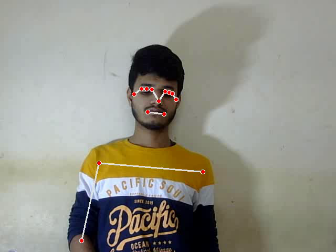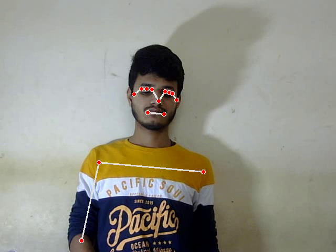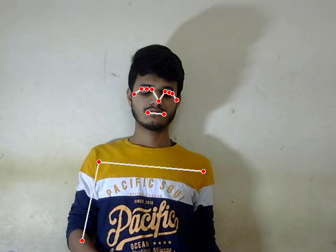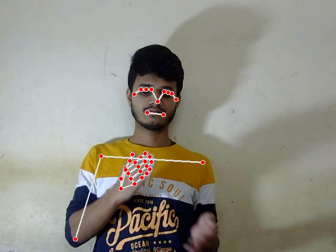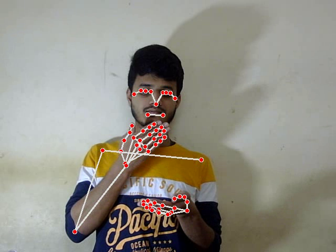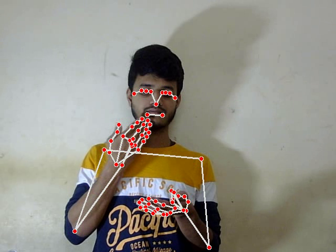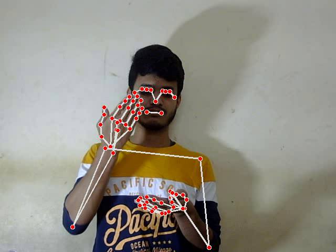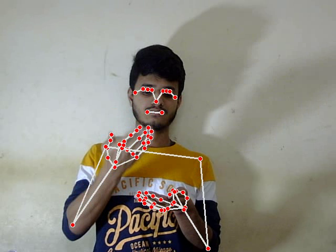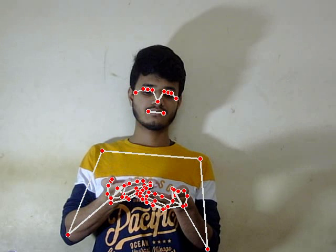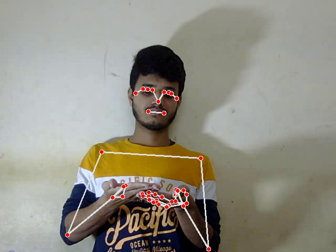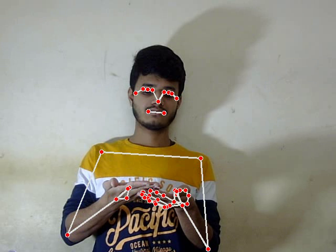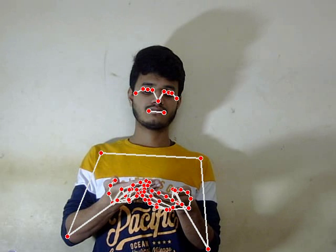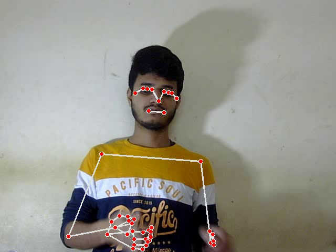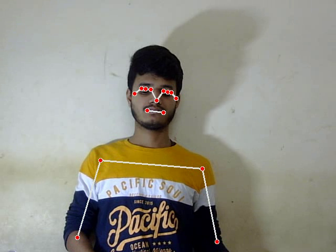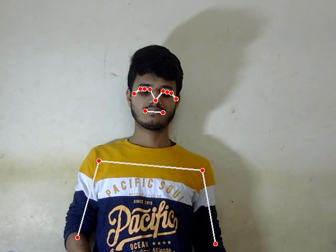good